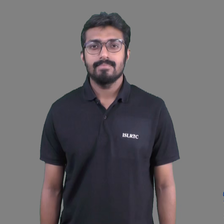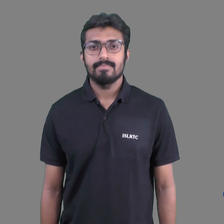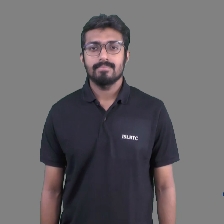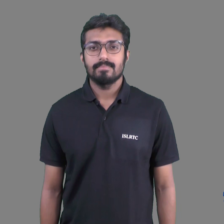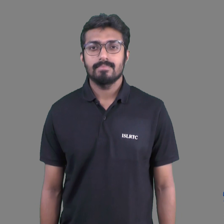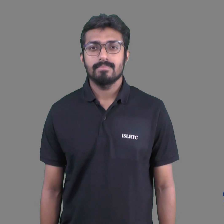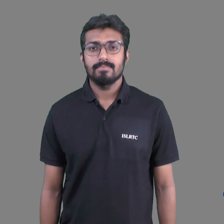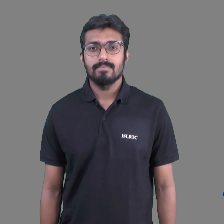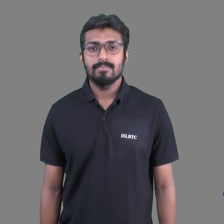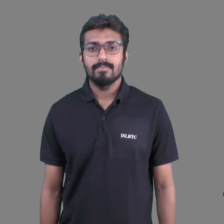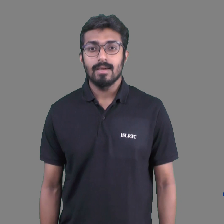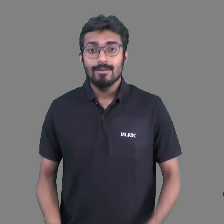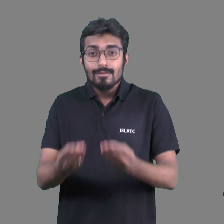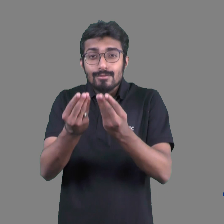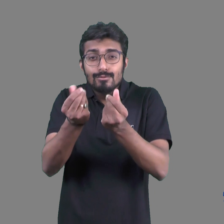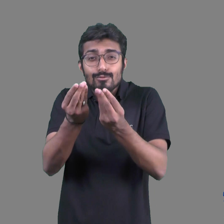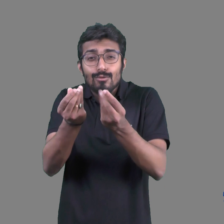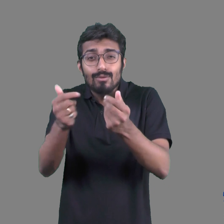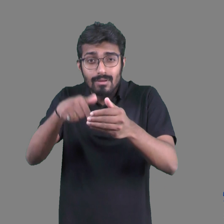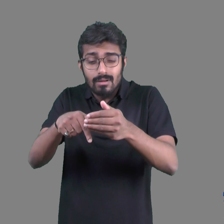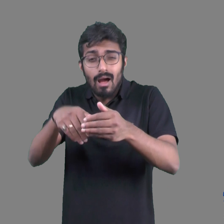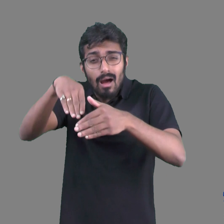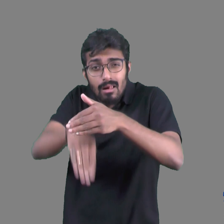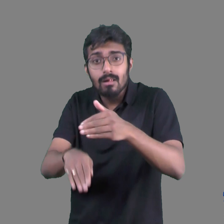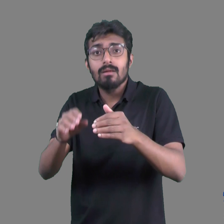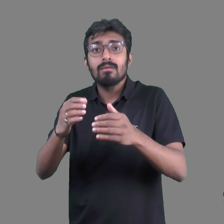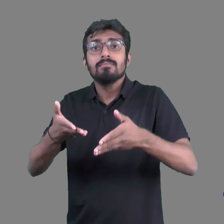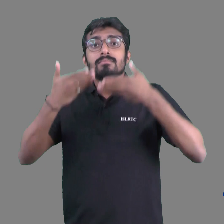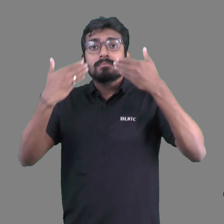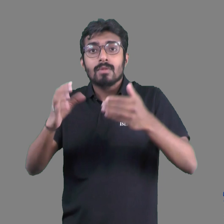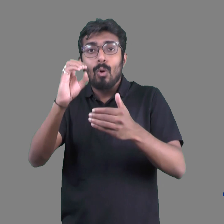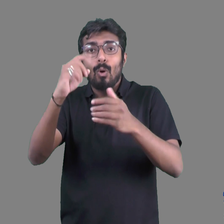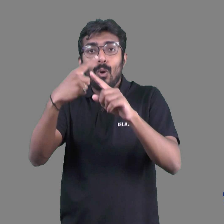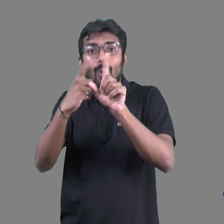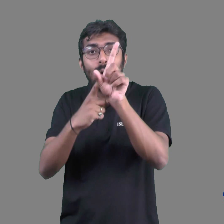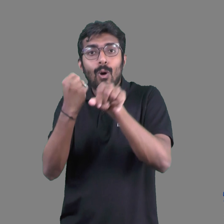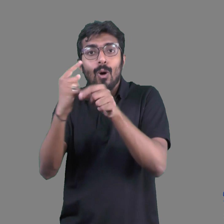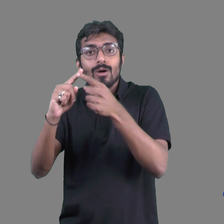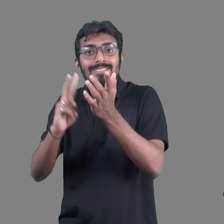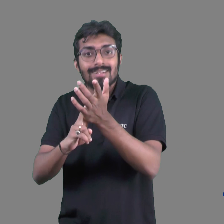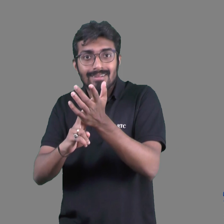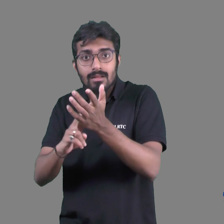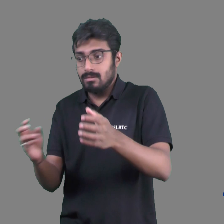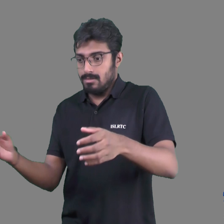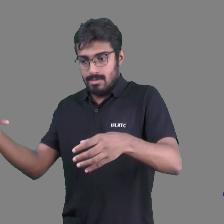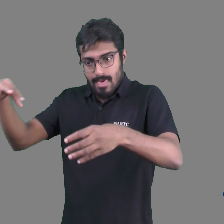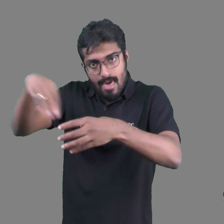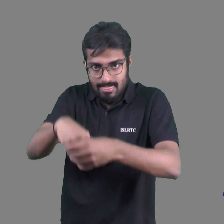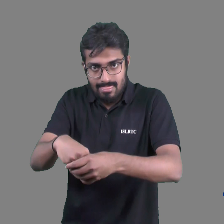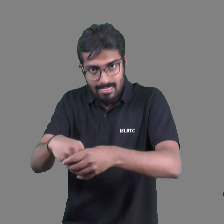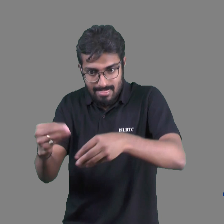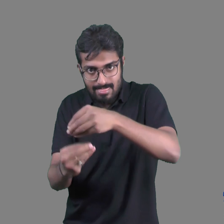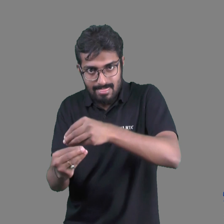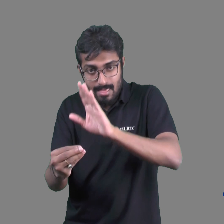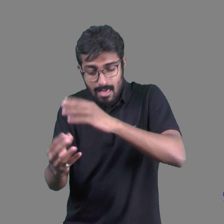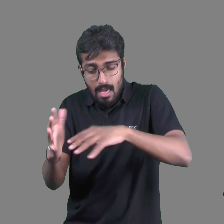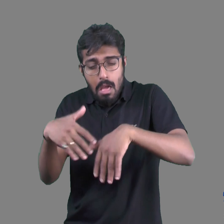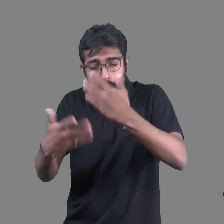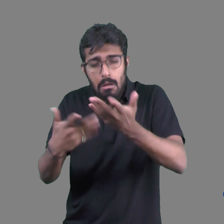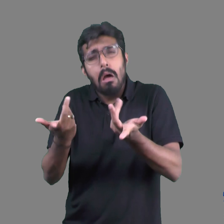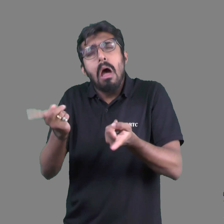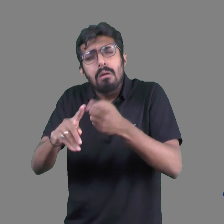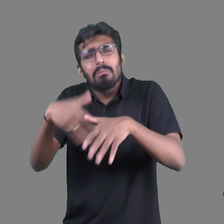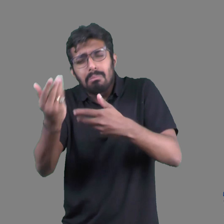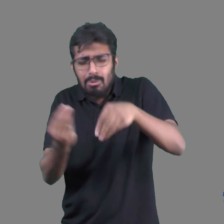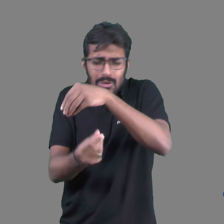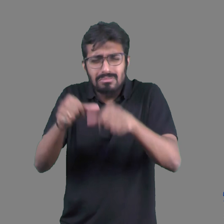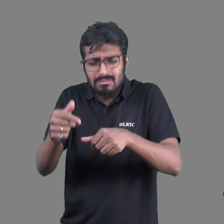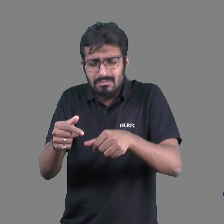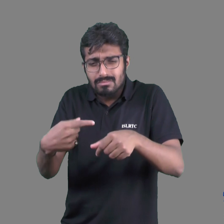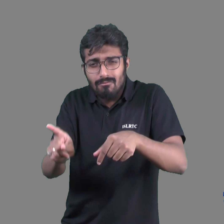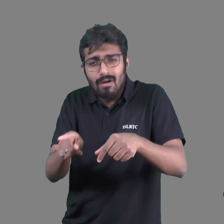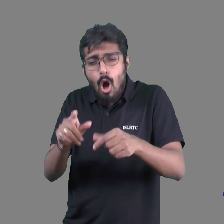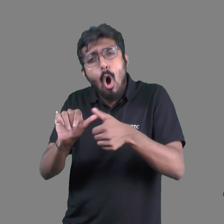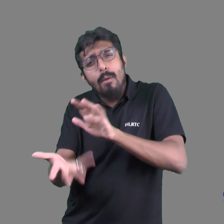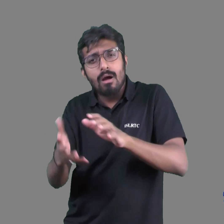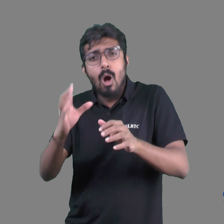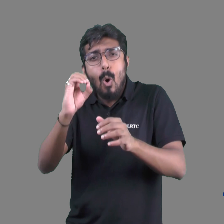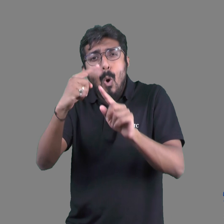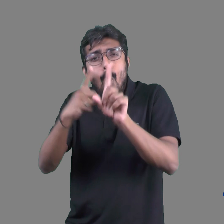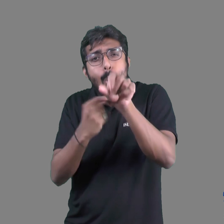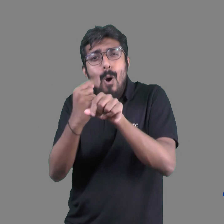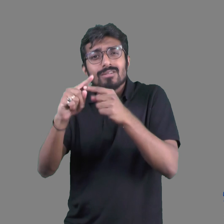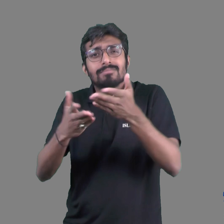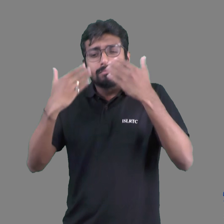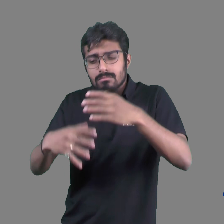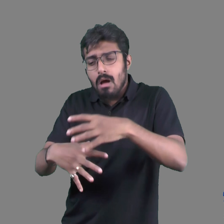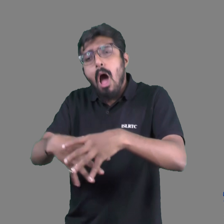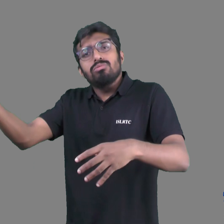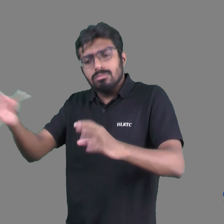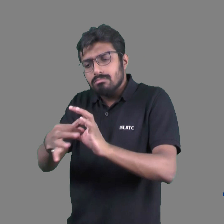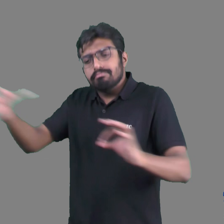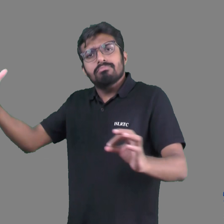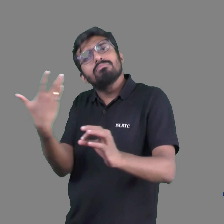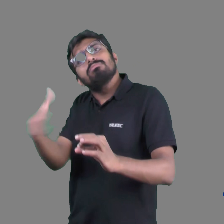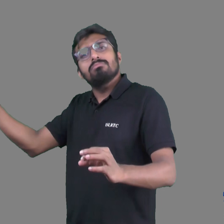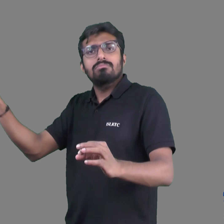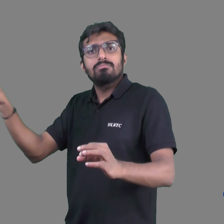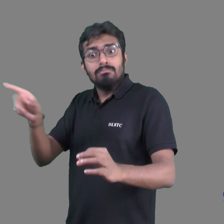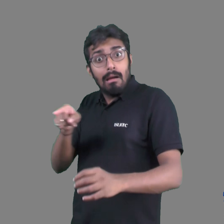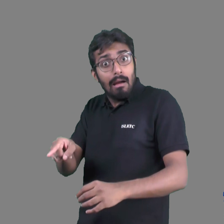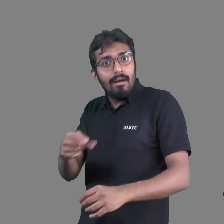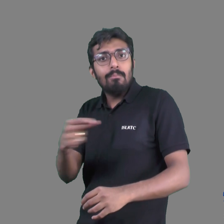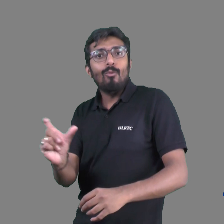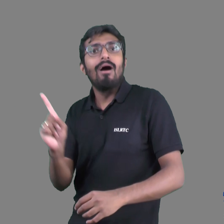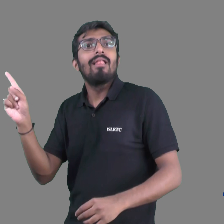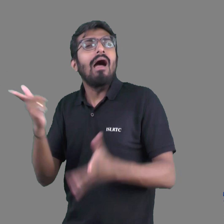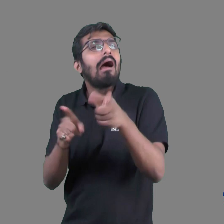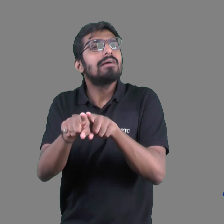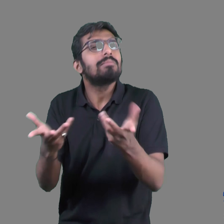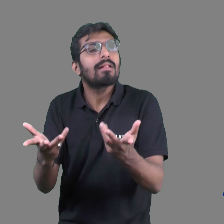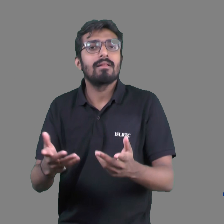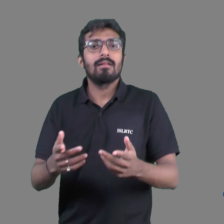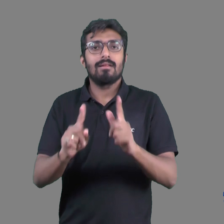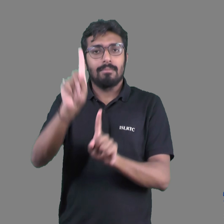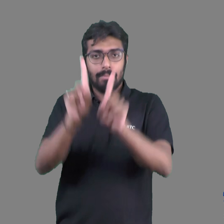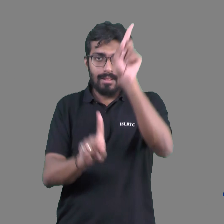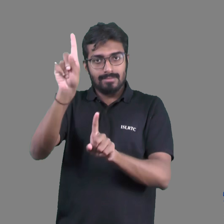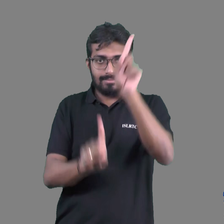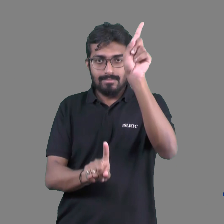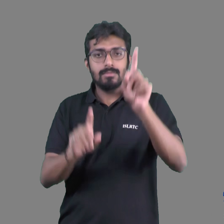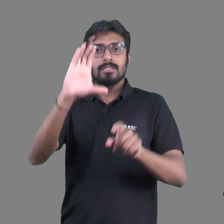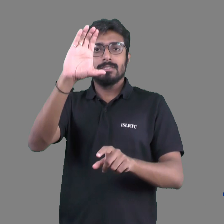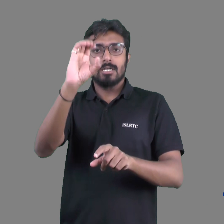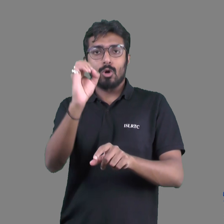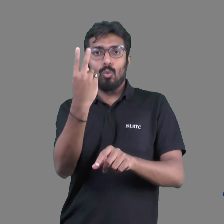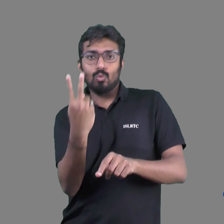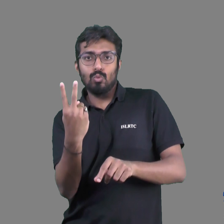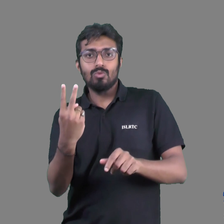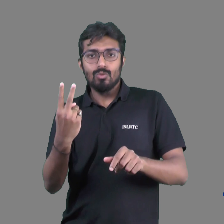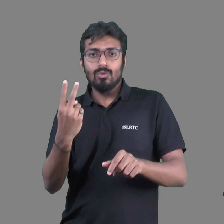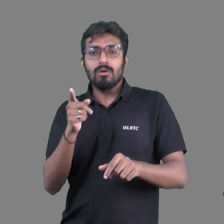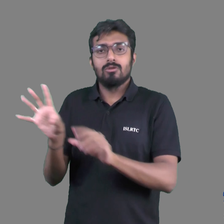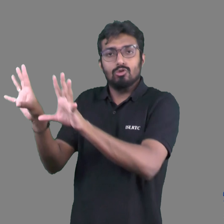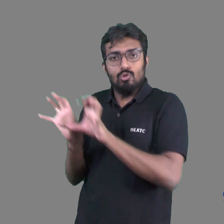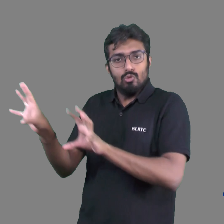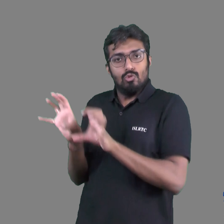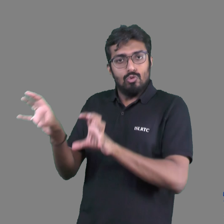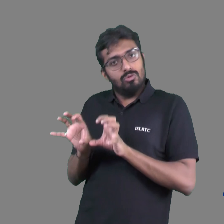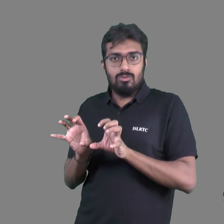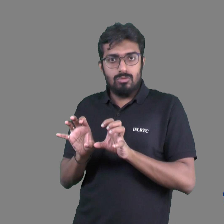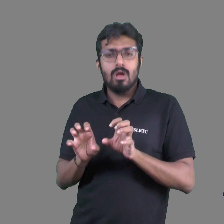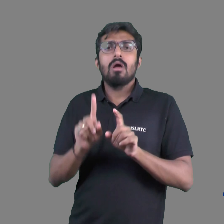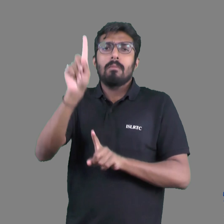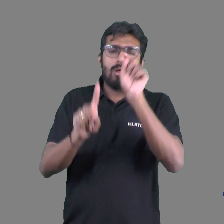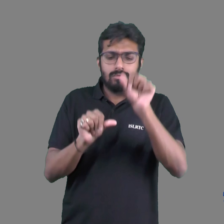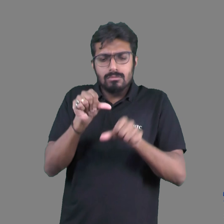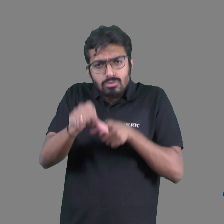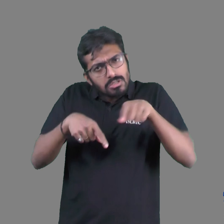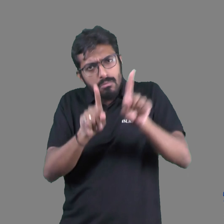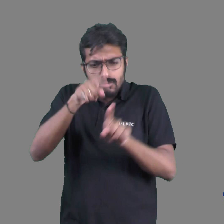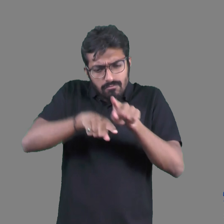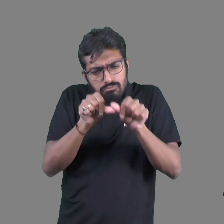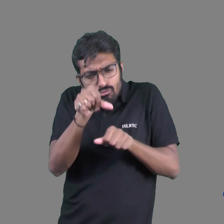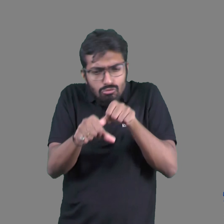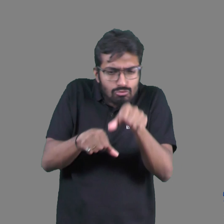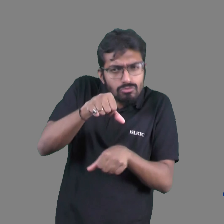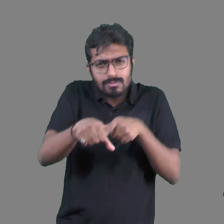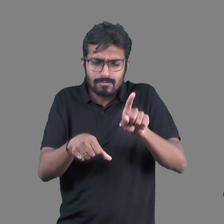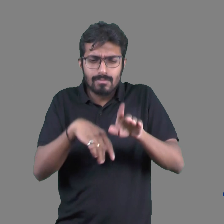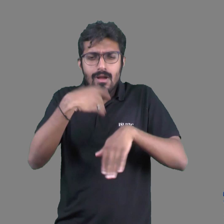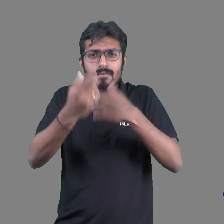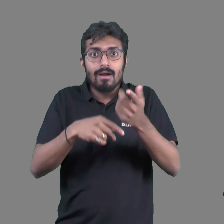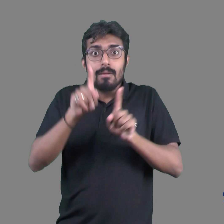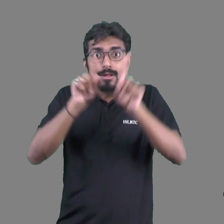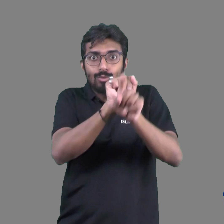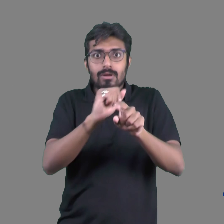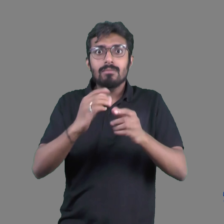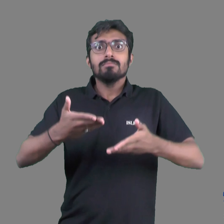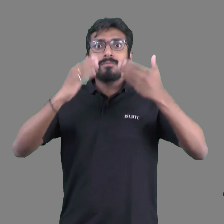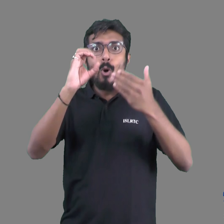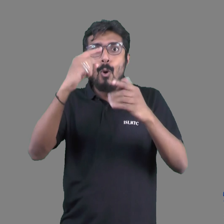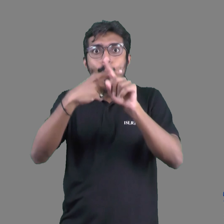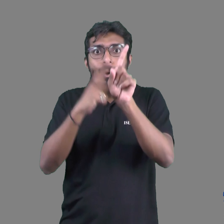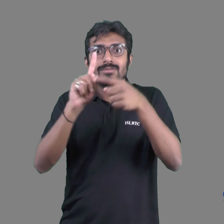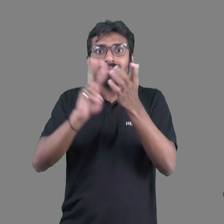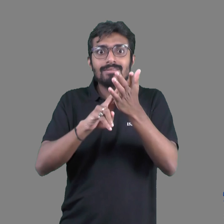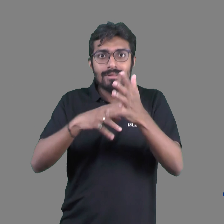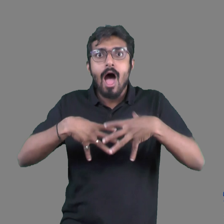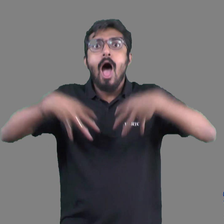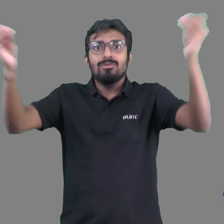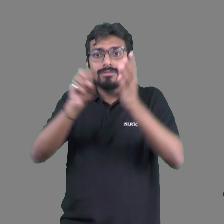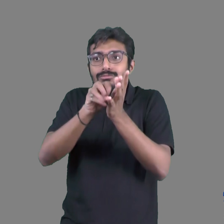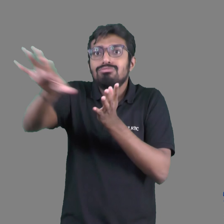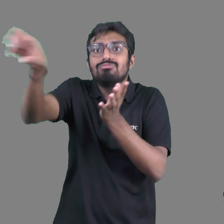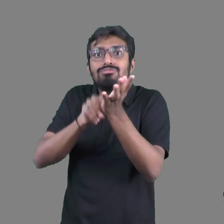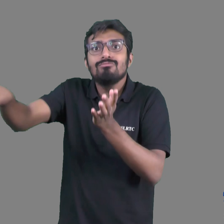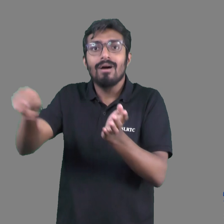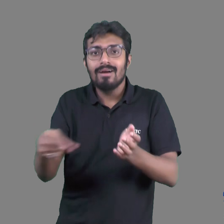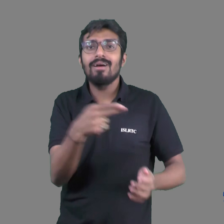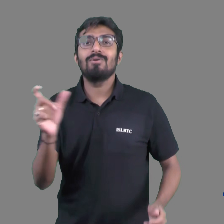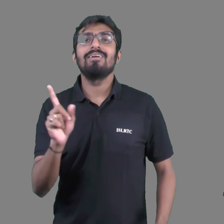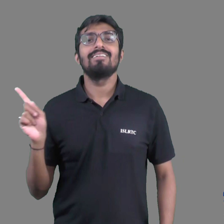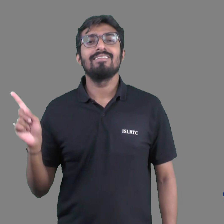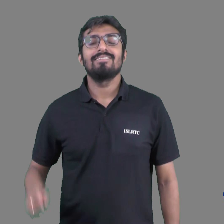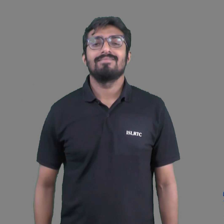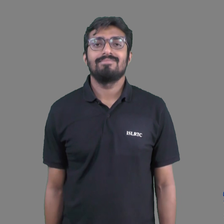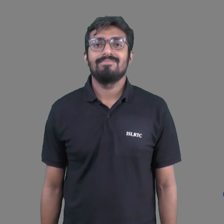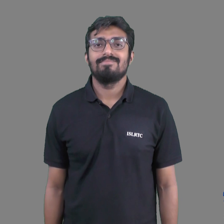Reducation